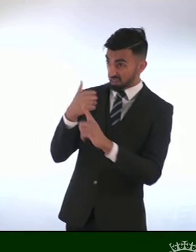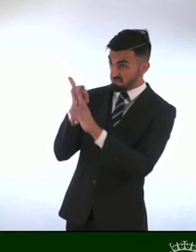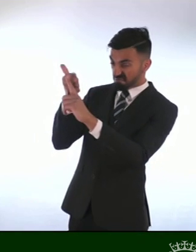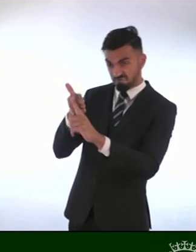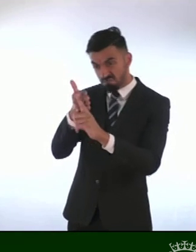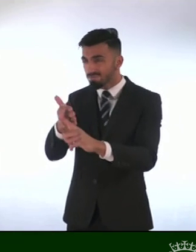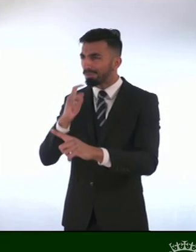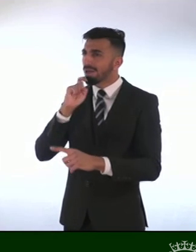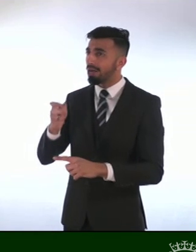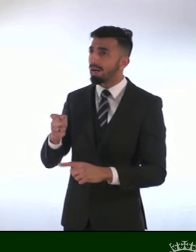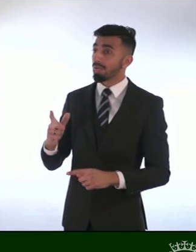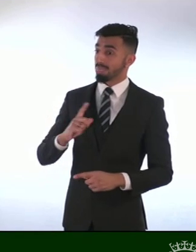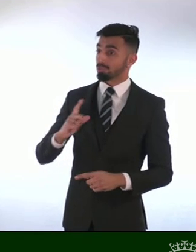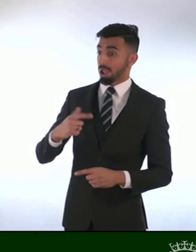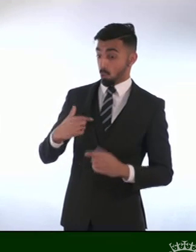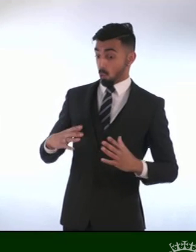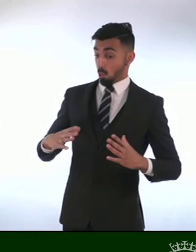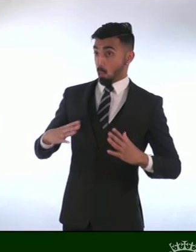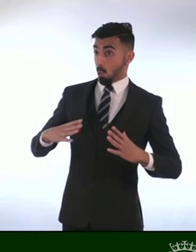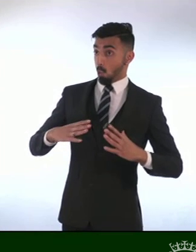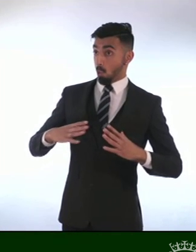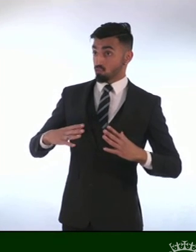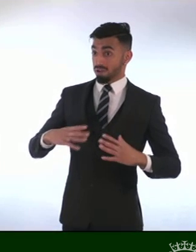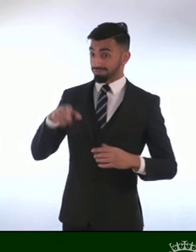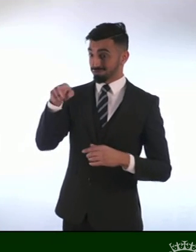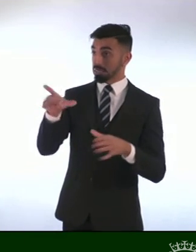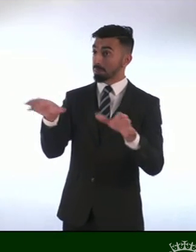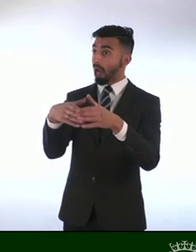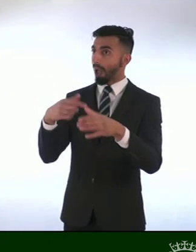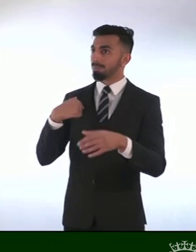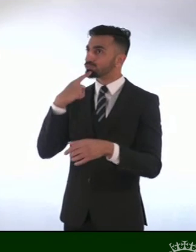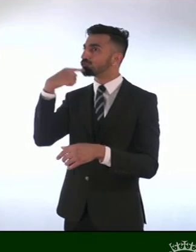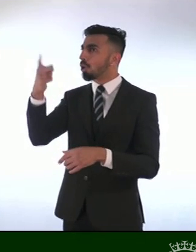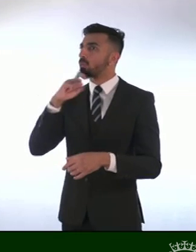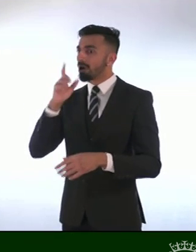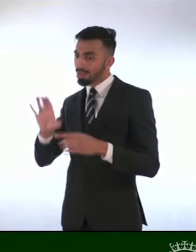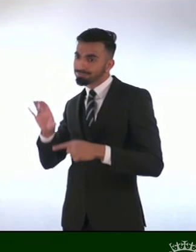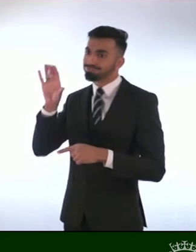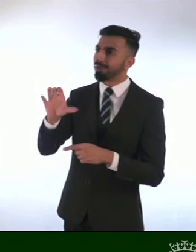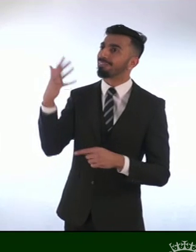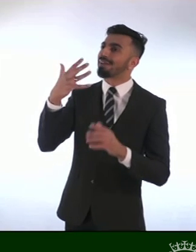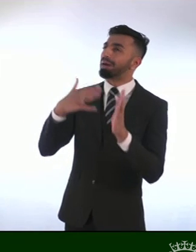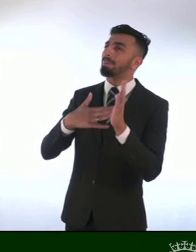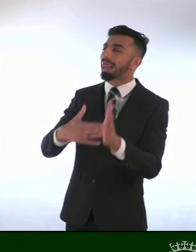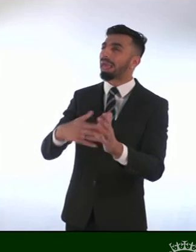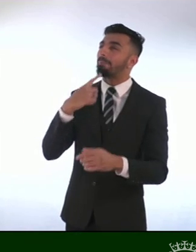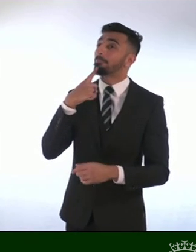That is why we have already put £15 million into expanding emergency care capacity in Bassetlaw.